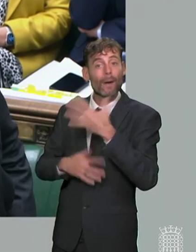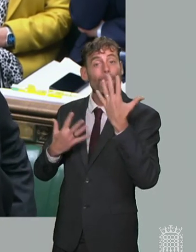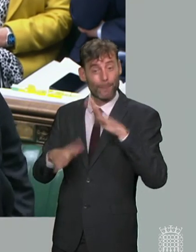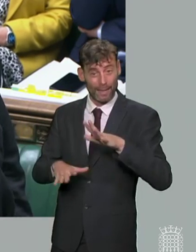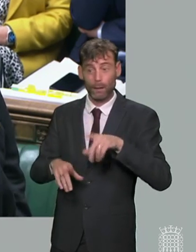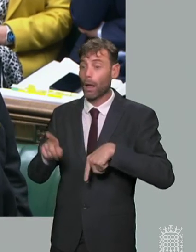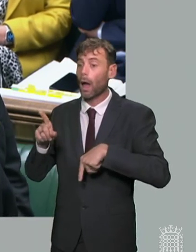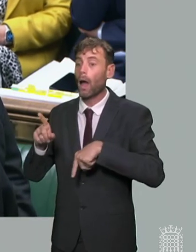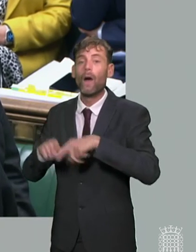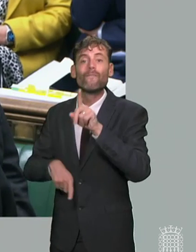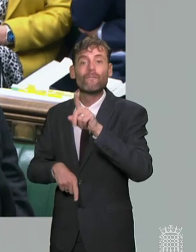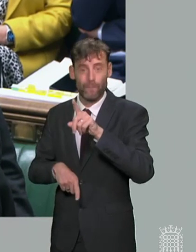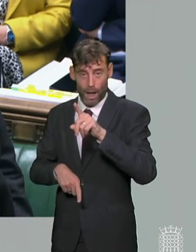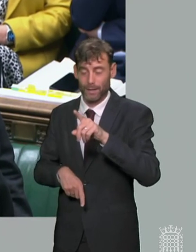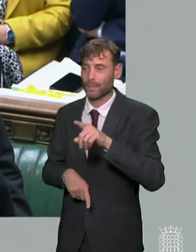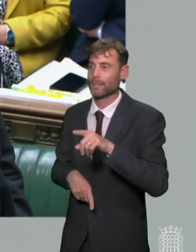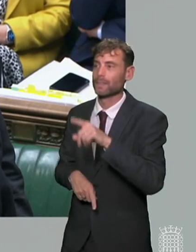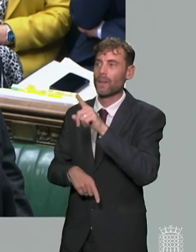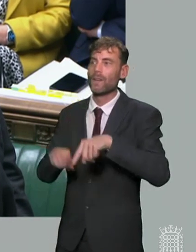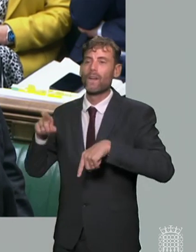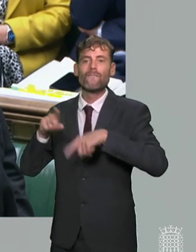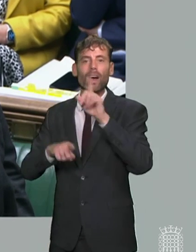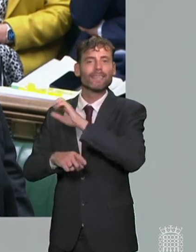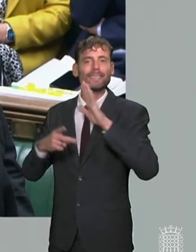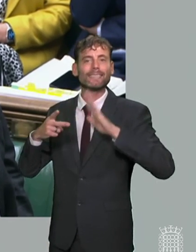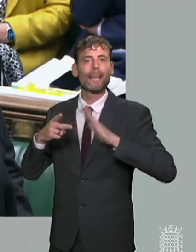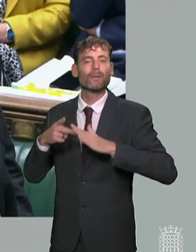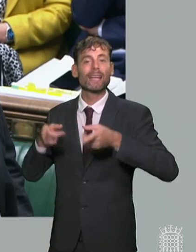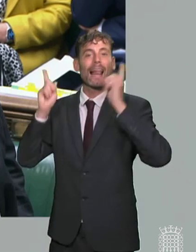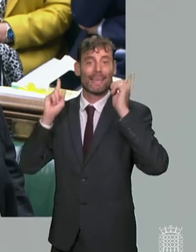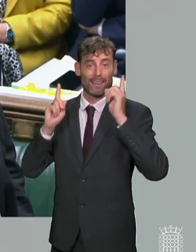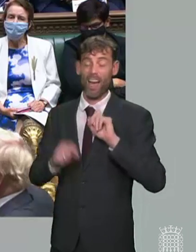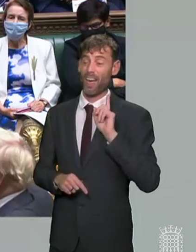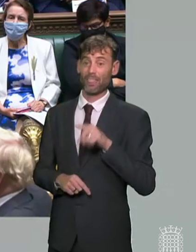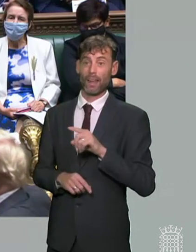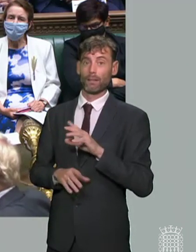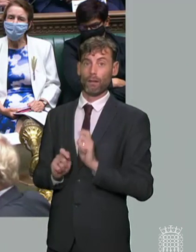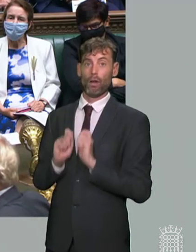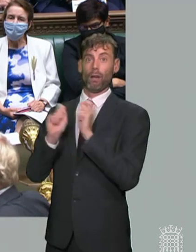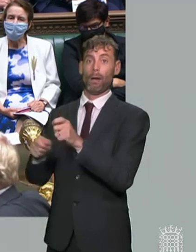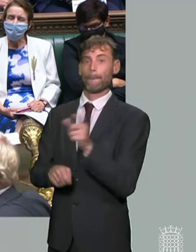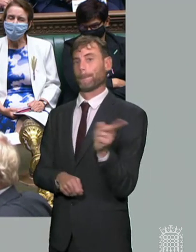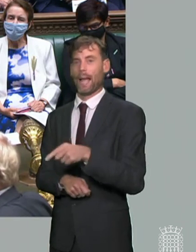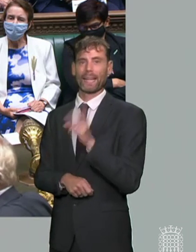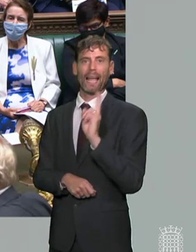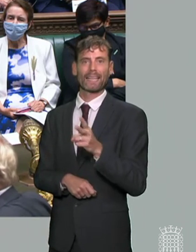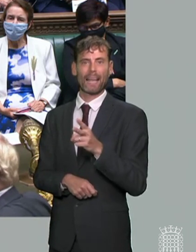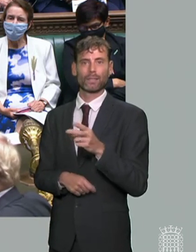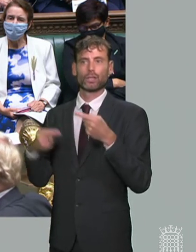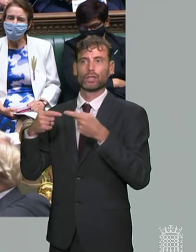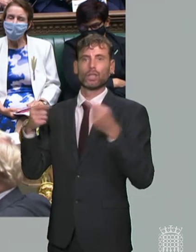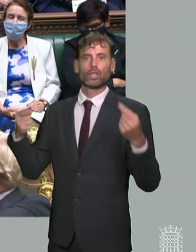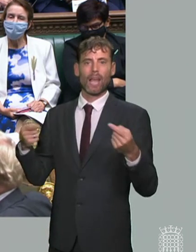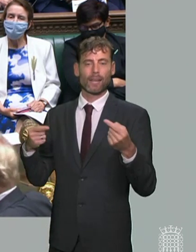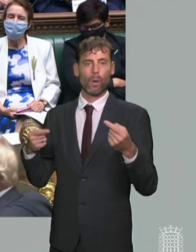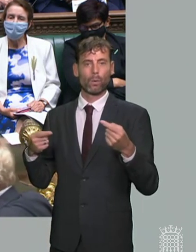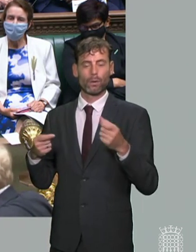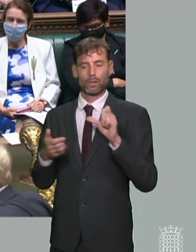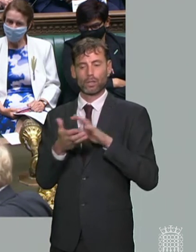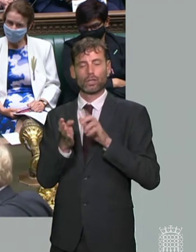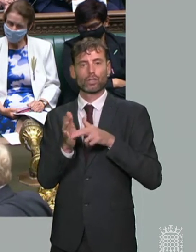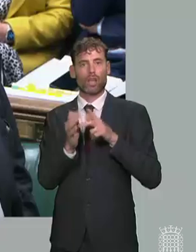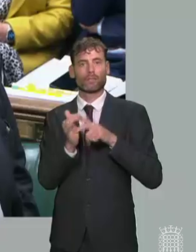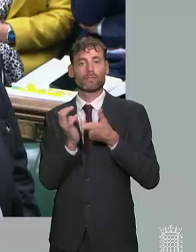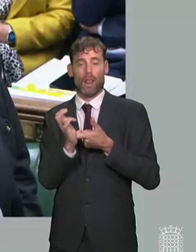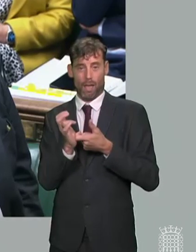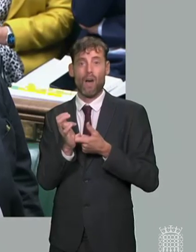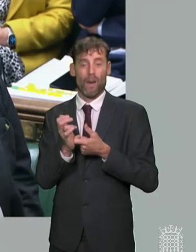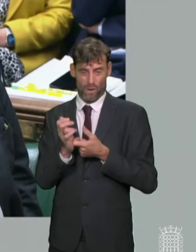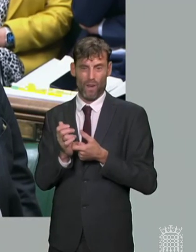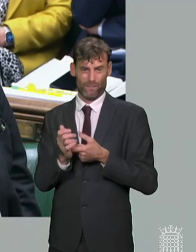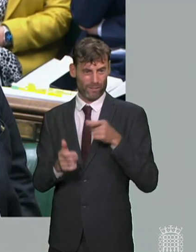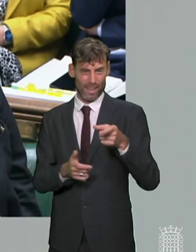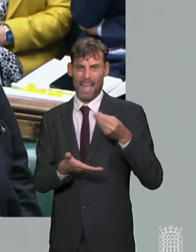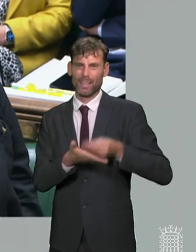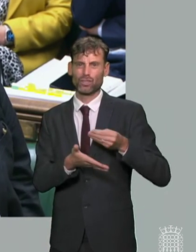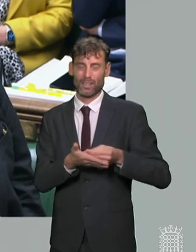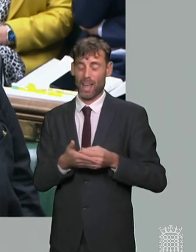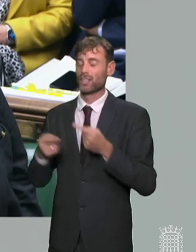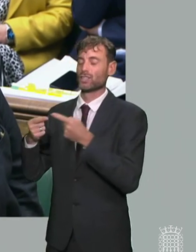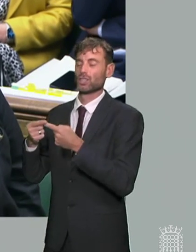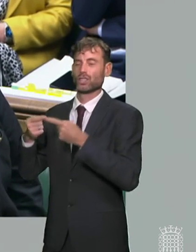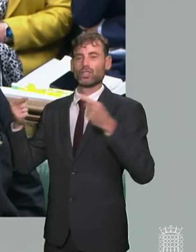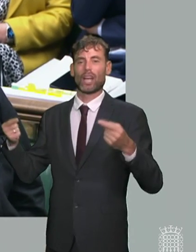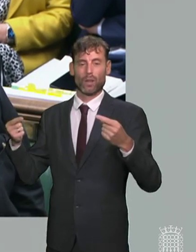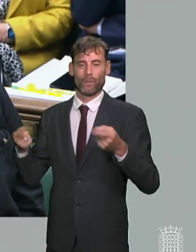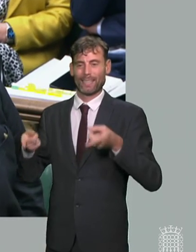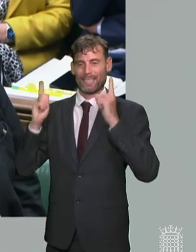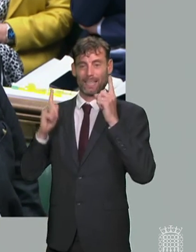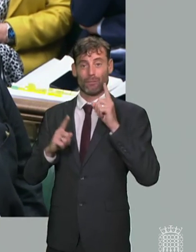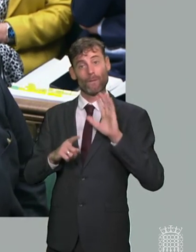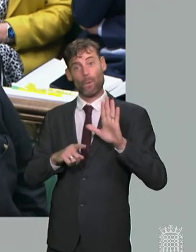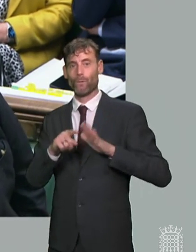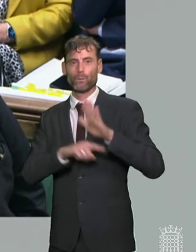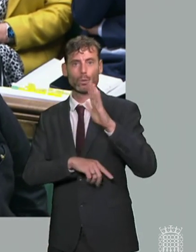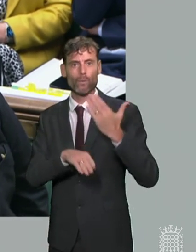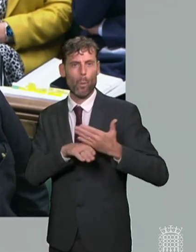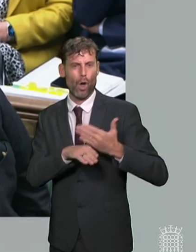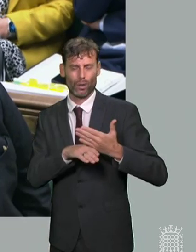If I recall, the leader of the Labour party himself fired his deputy leader and then rehired her as shadow Chancellor of the Duchy of Lancaster and shadow Secretary of State for the future of work.